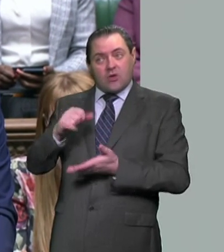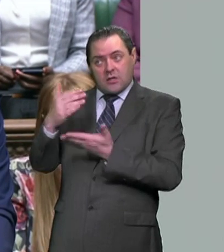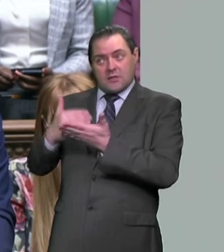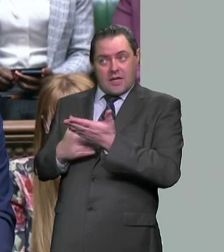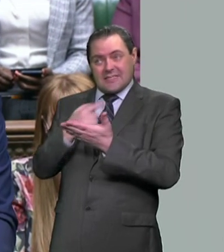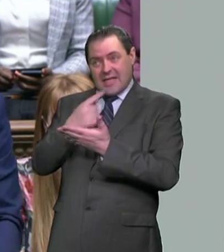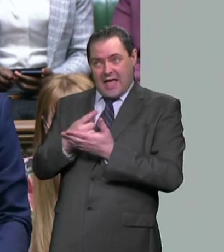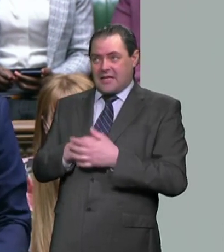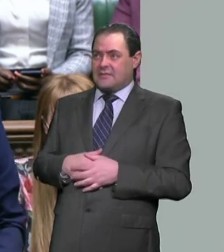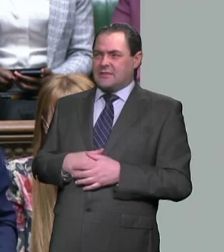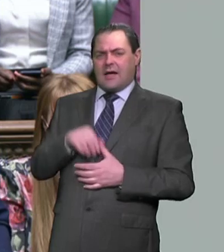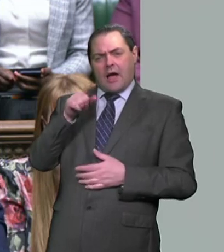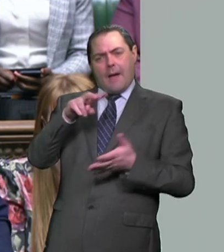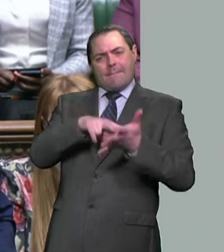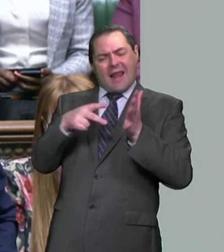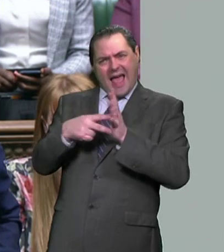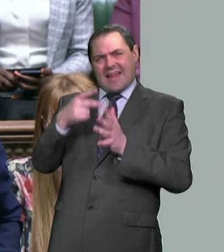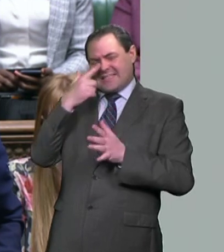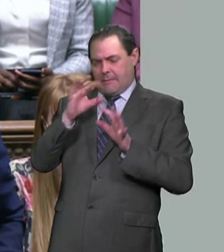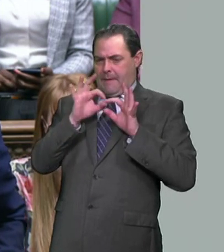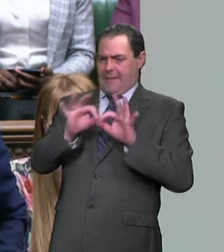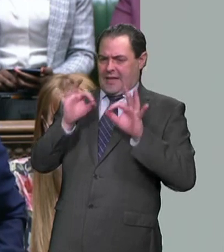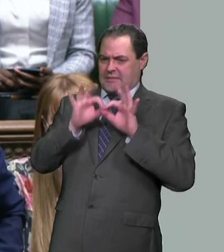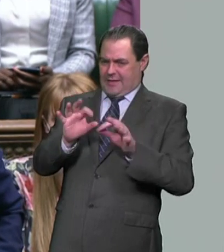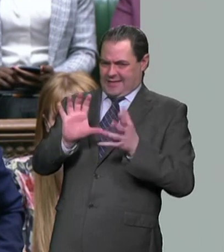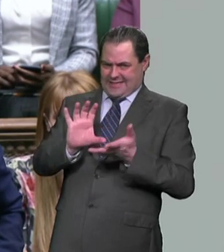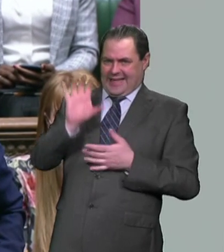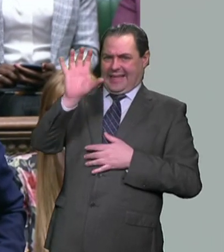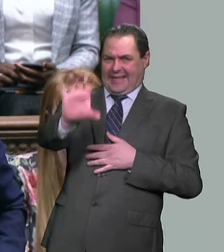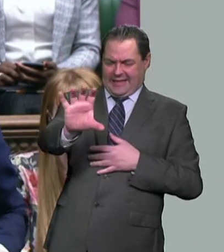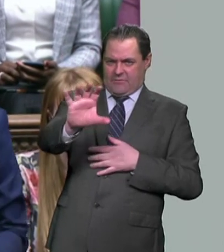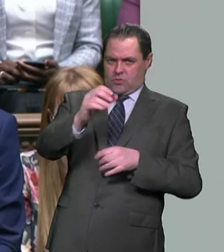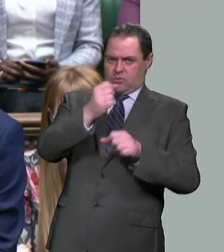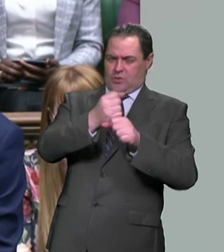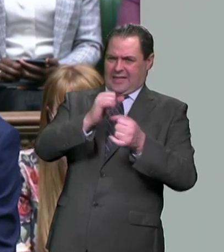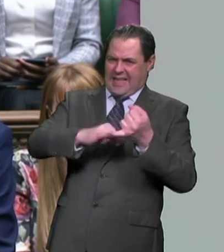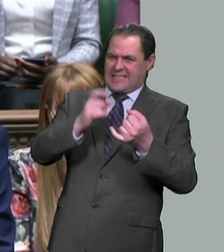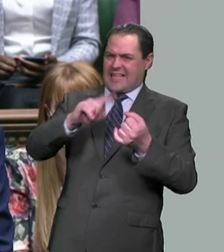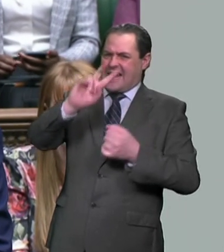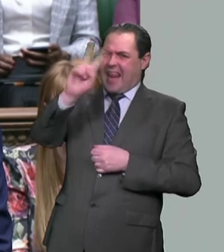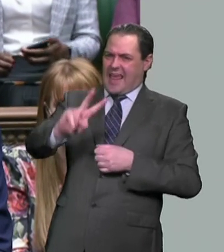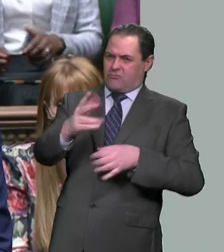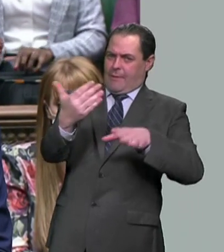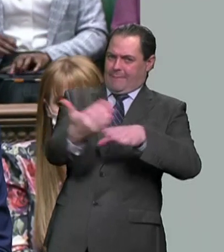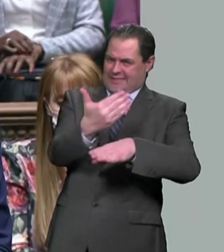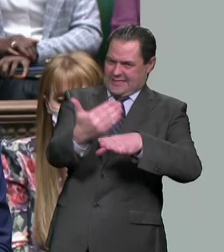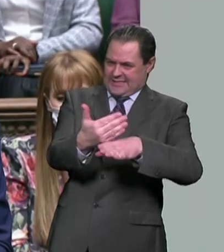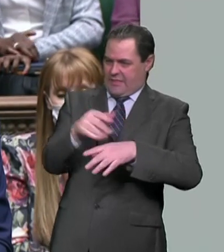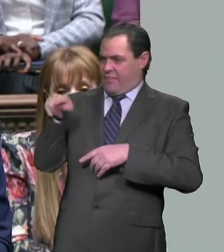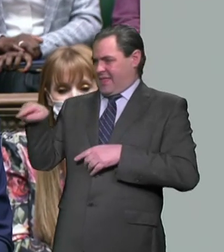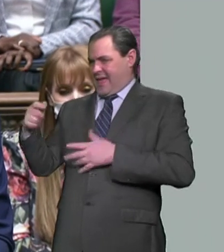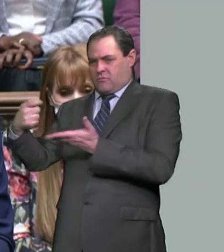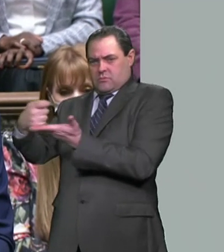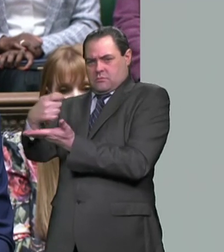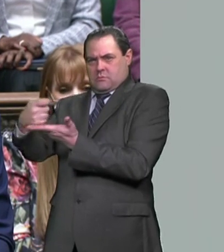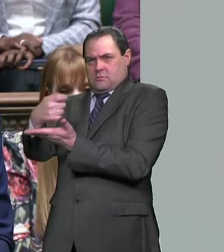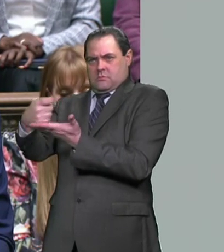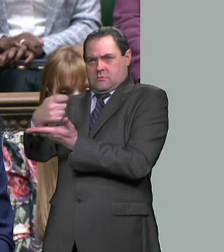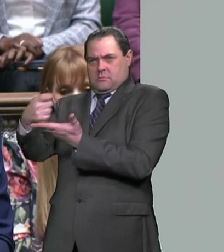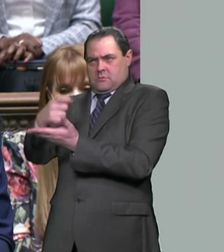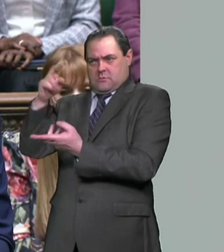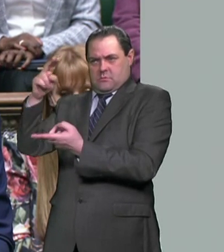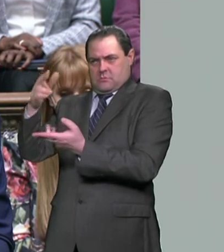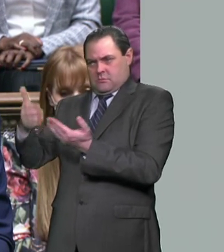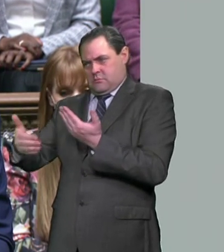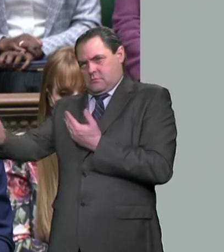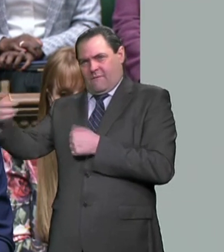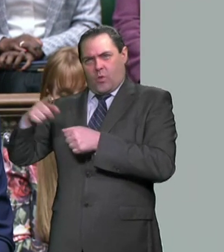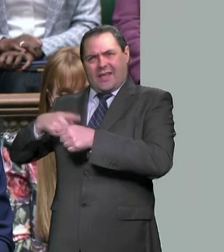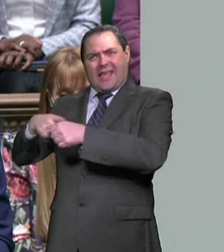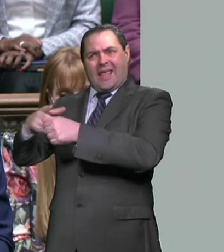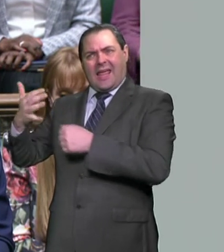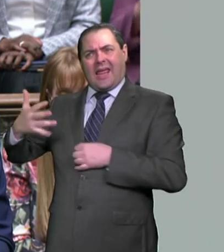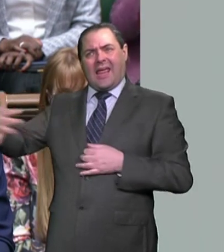His plan is to hand billions of pounds of taxpayers’ cash to energy companies and then force families to pay it off in instalments for years to come.